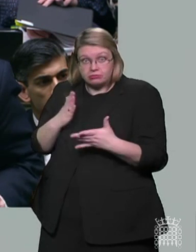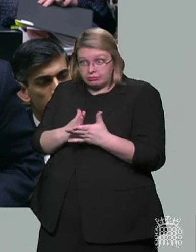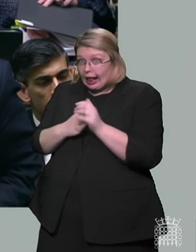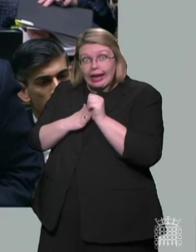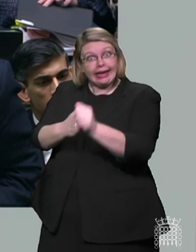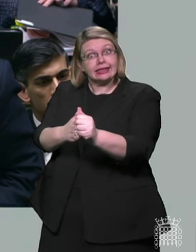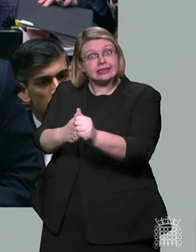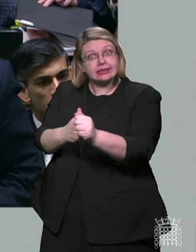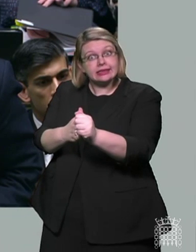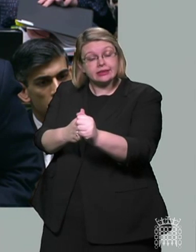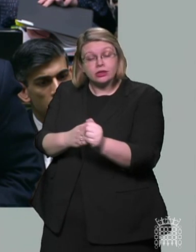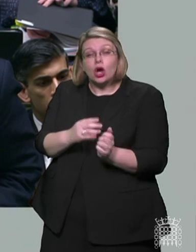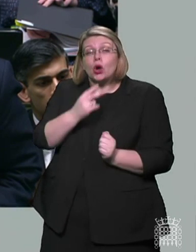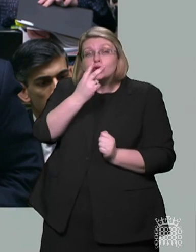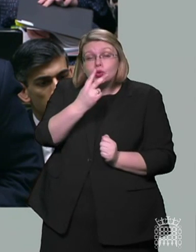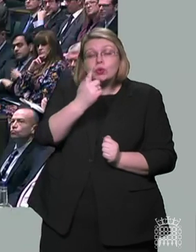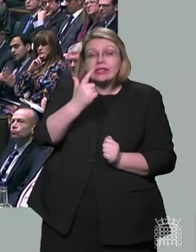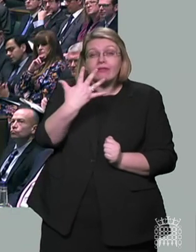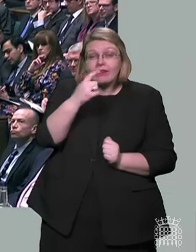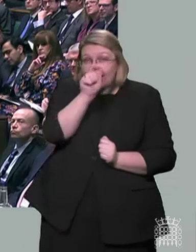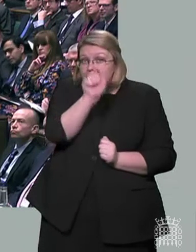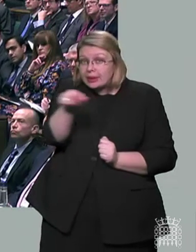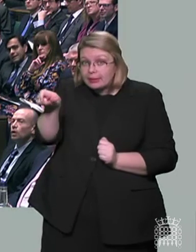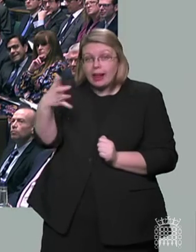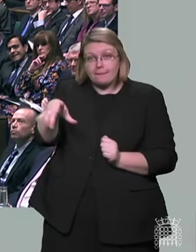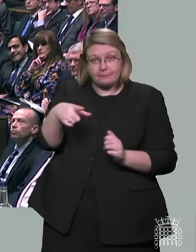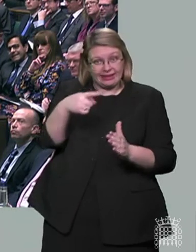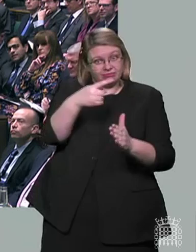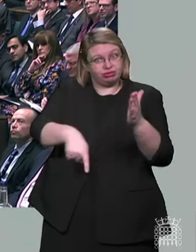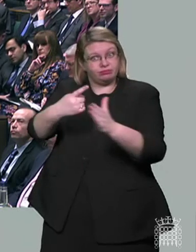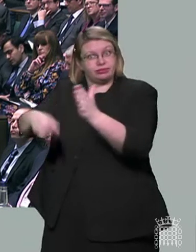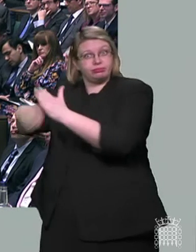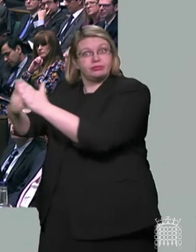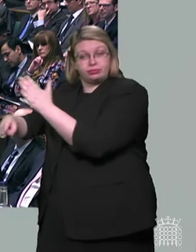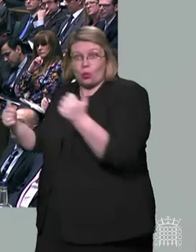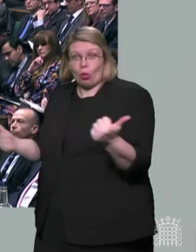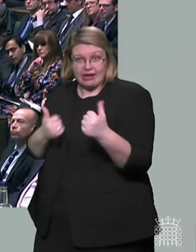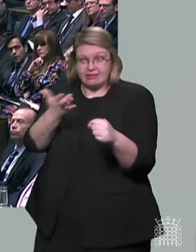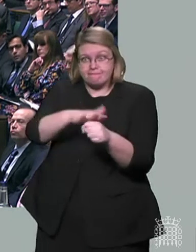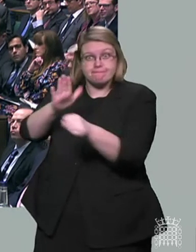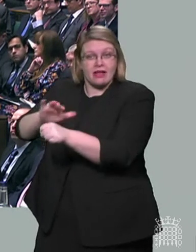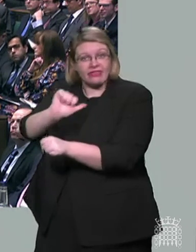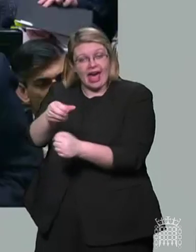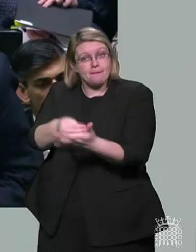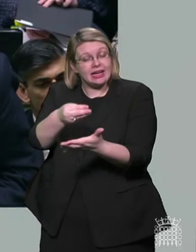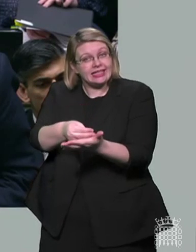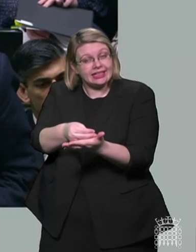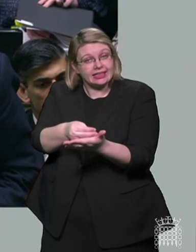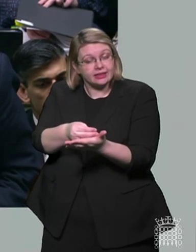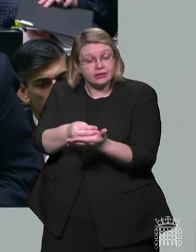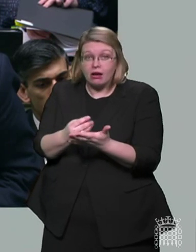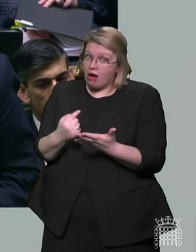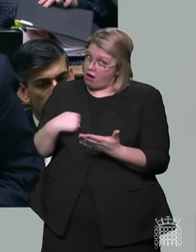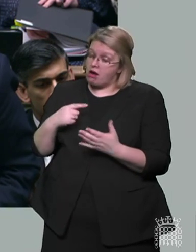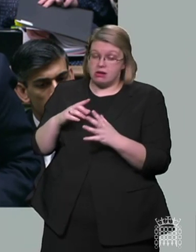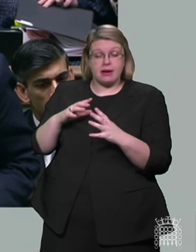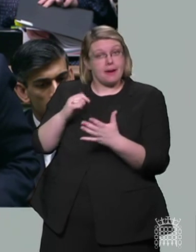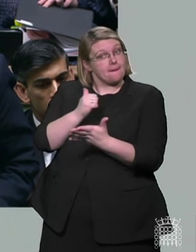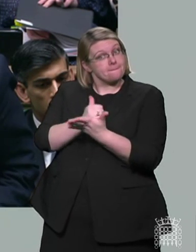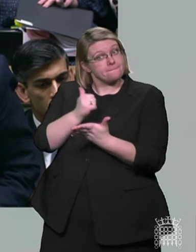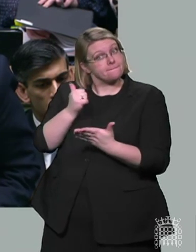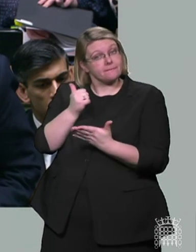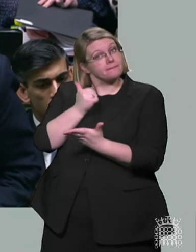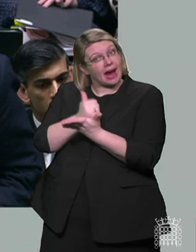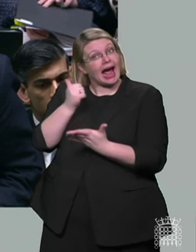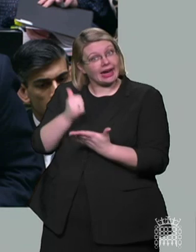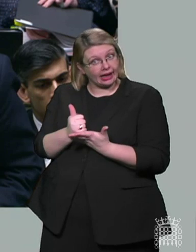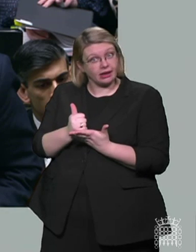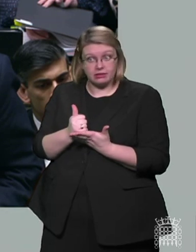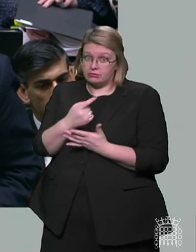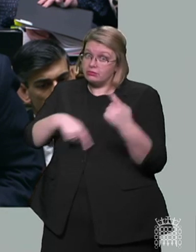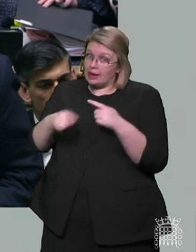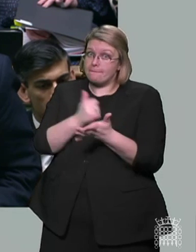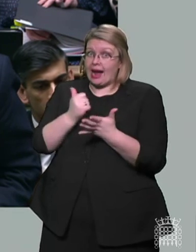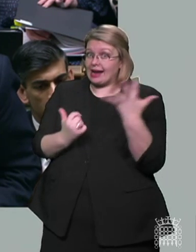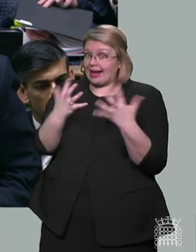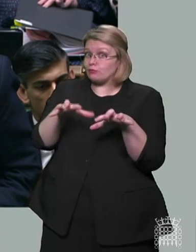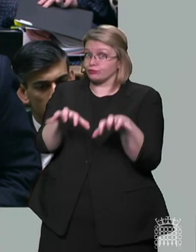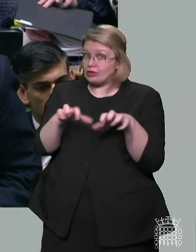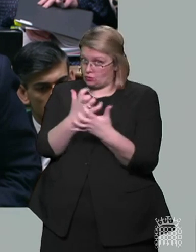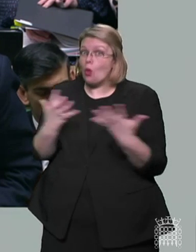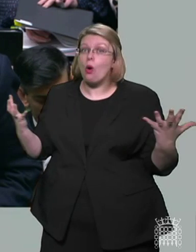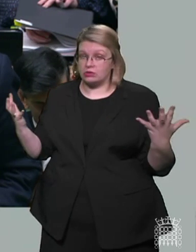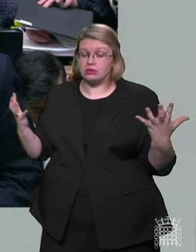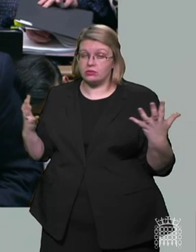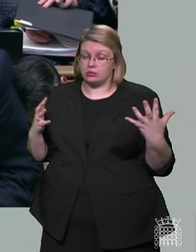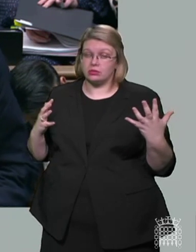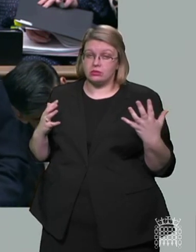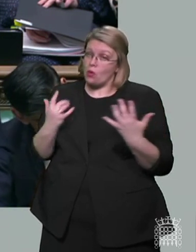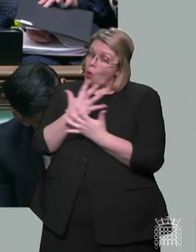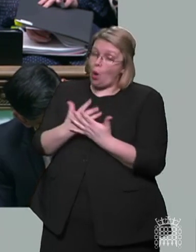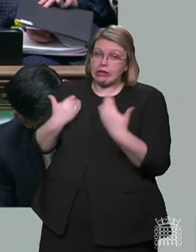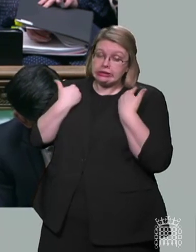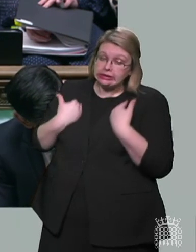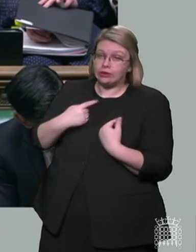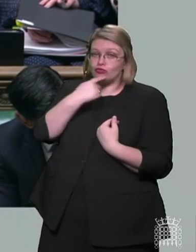We have sanctioned 275 individuals already, and yesterday we announced measures that place banks worth £37 billion under sanctions, in addition to more oligarchs.